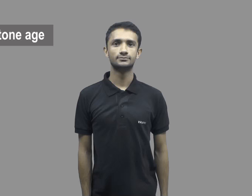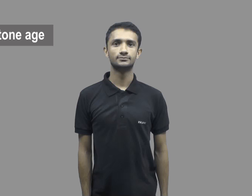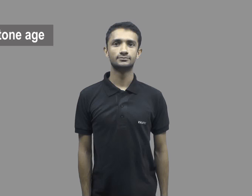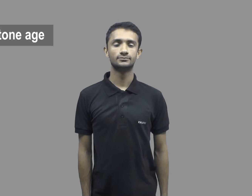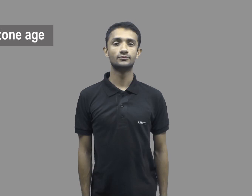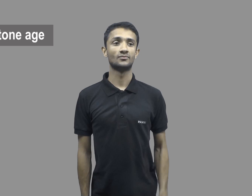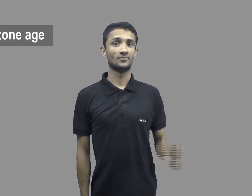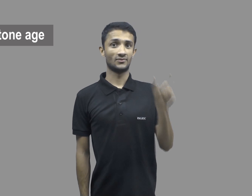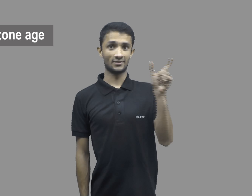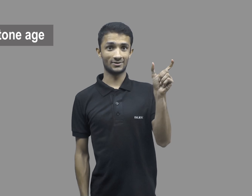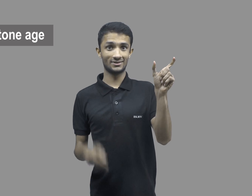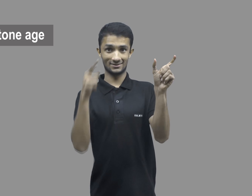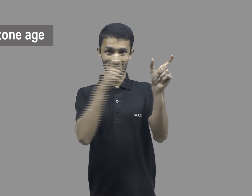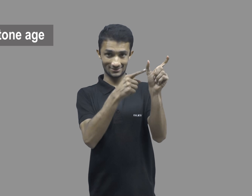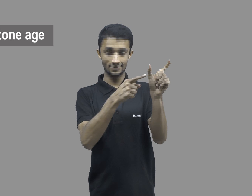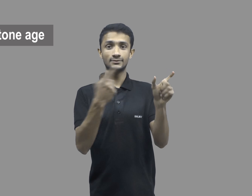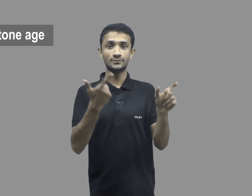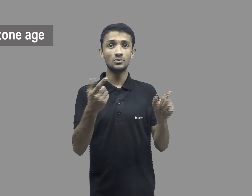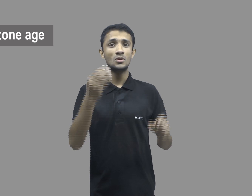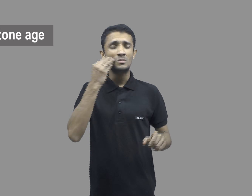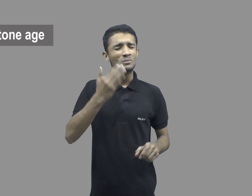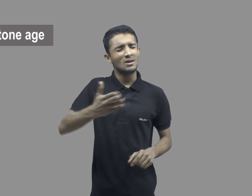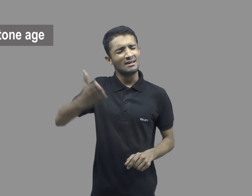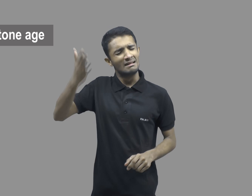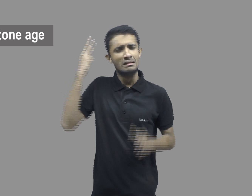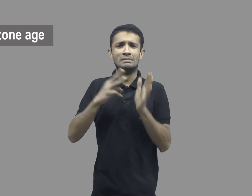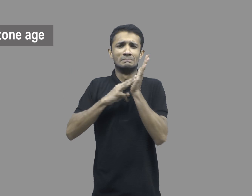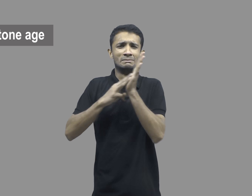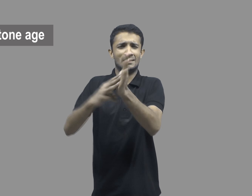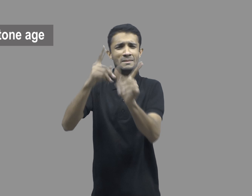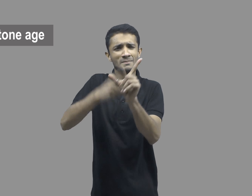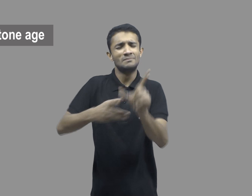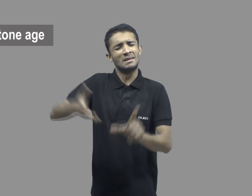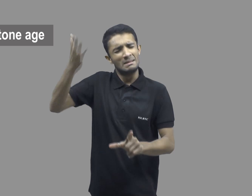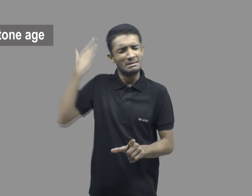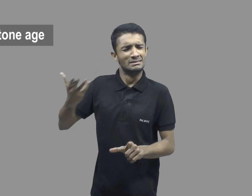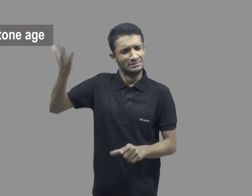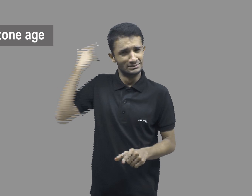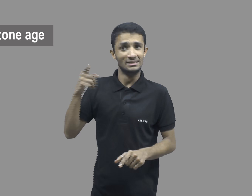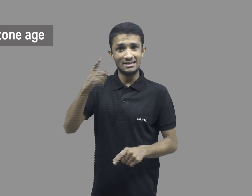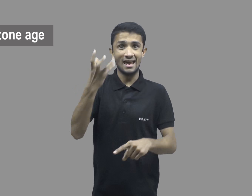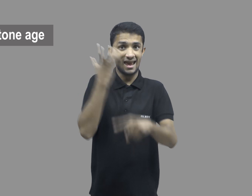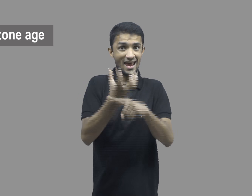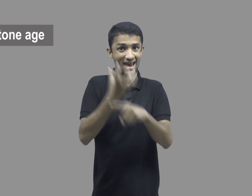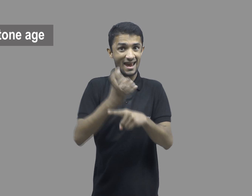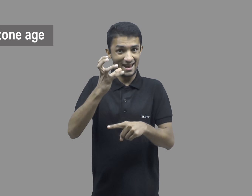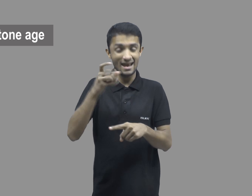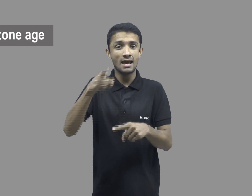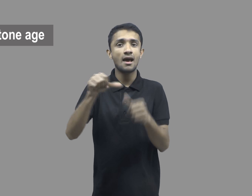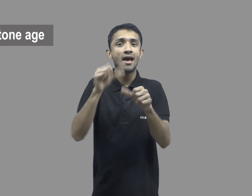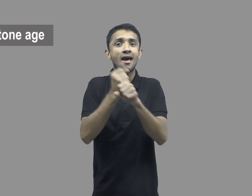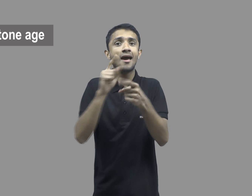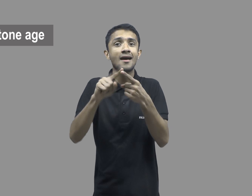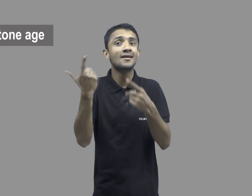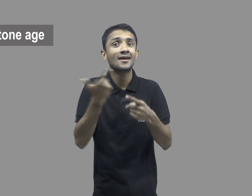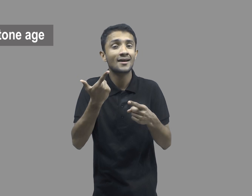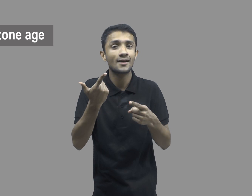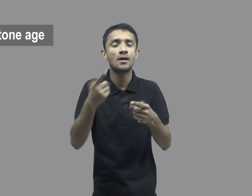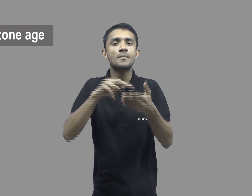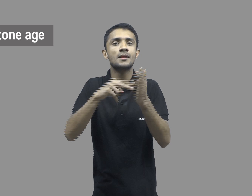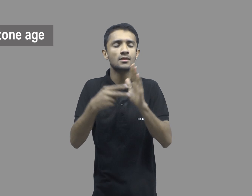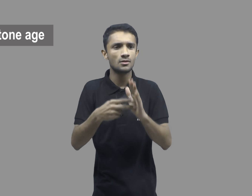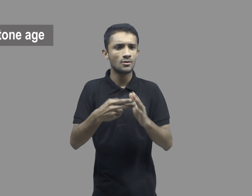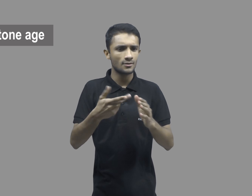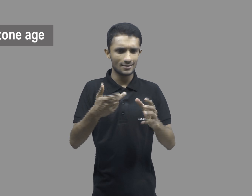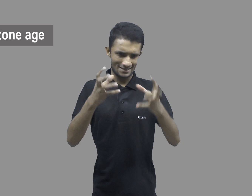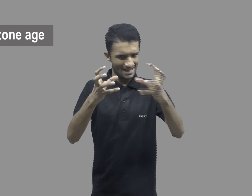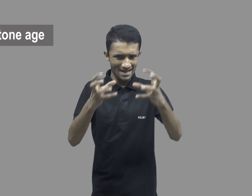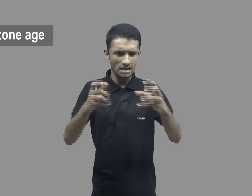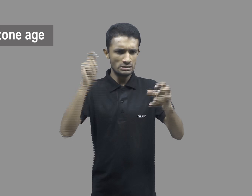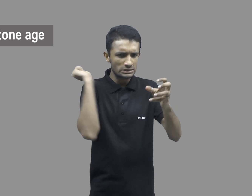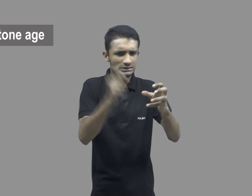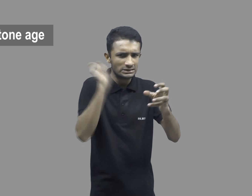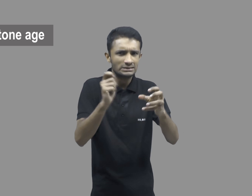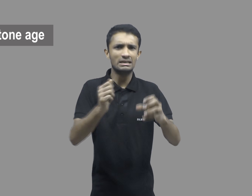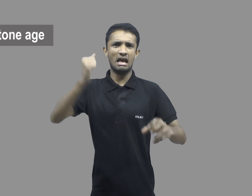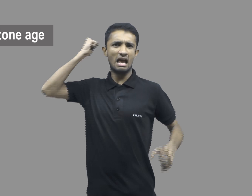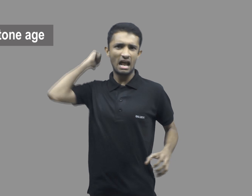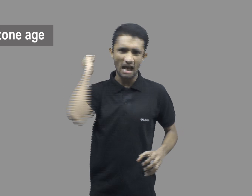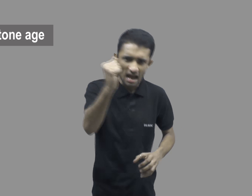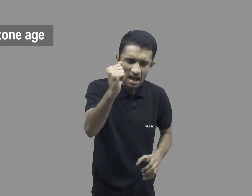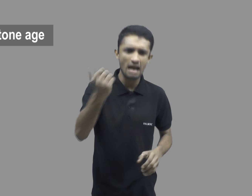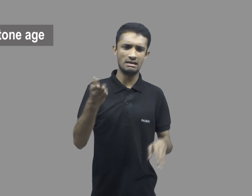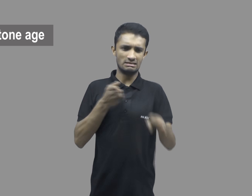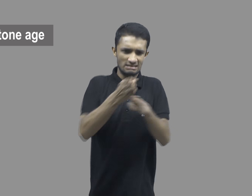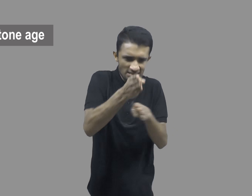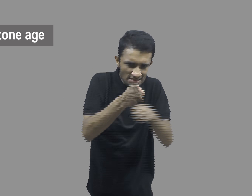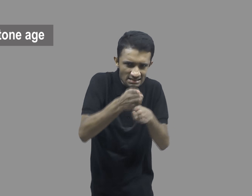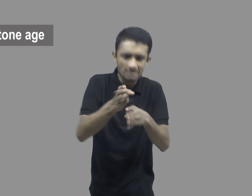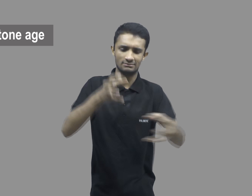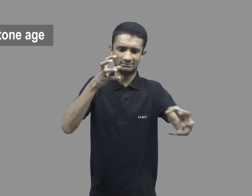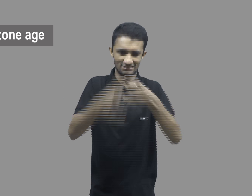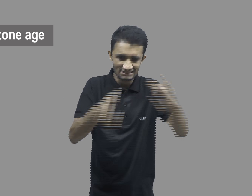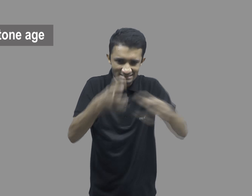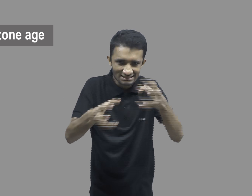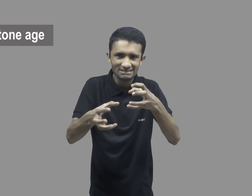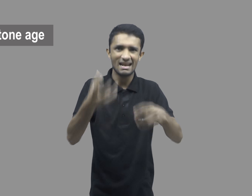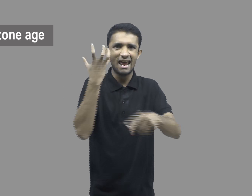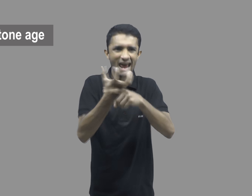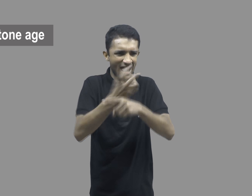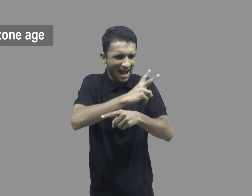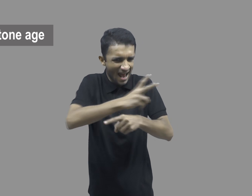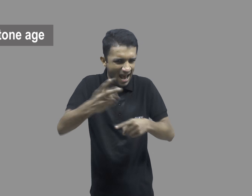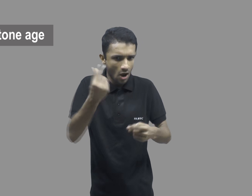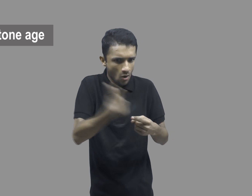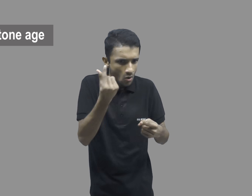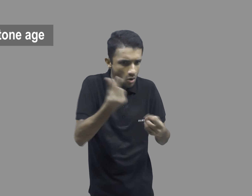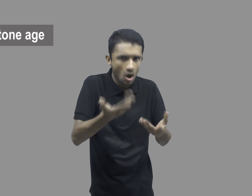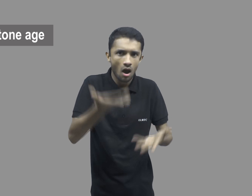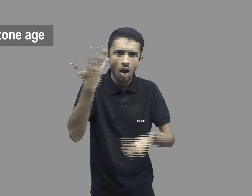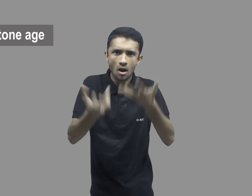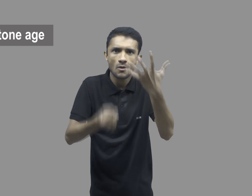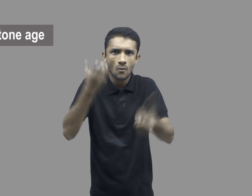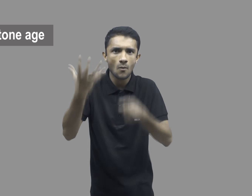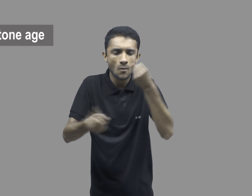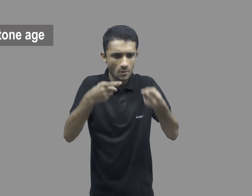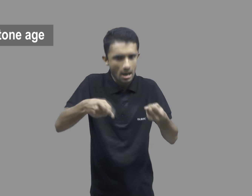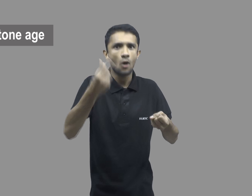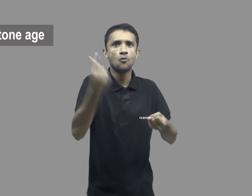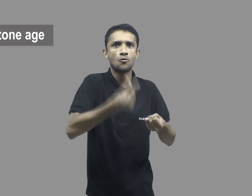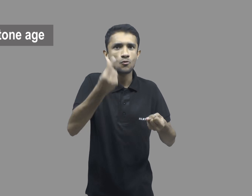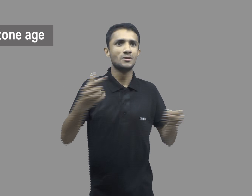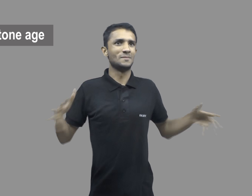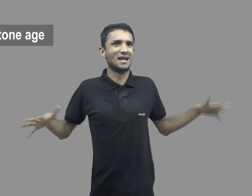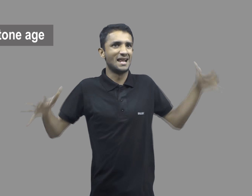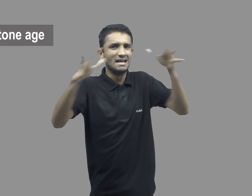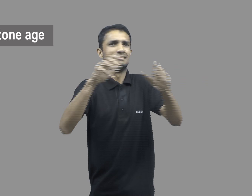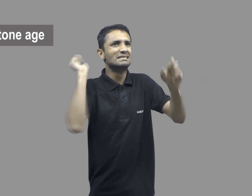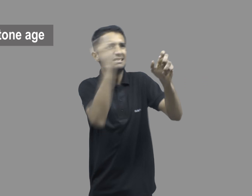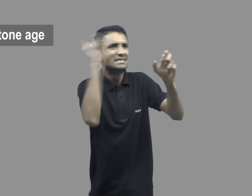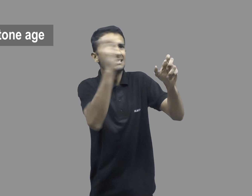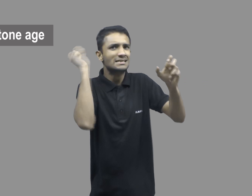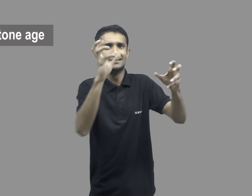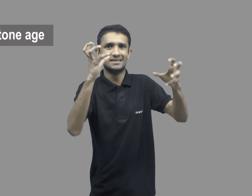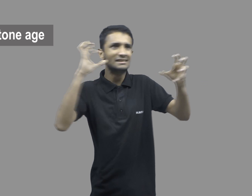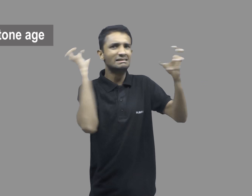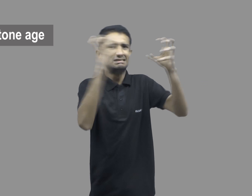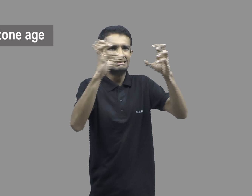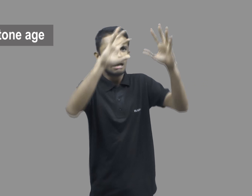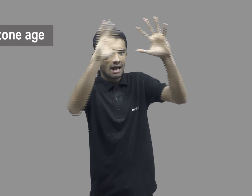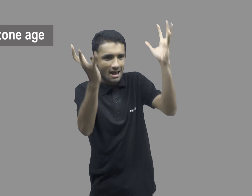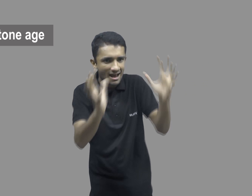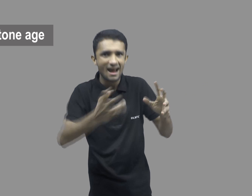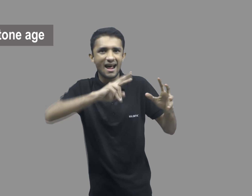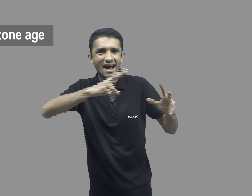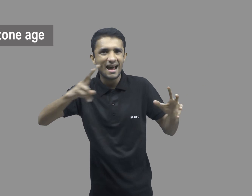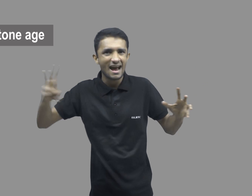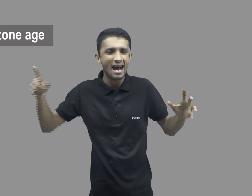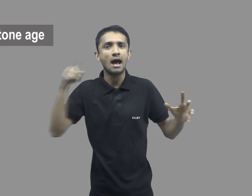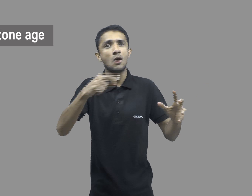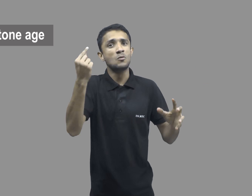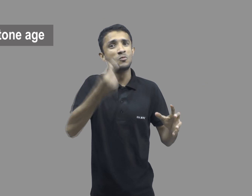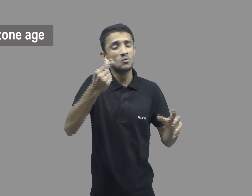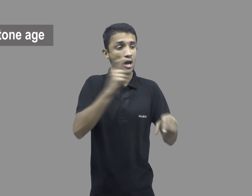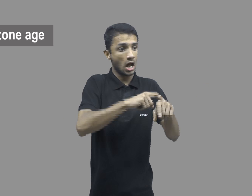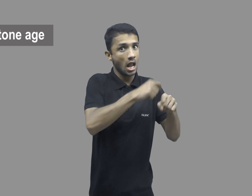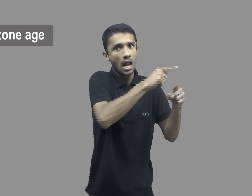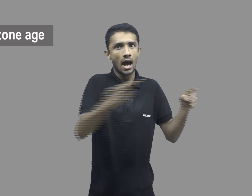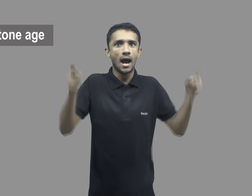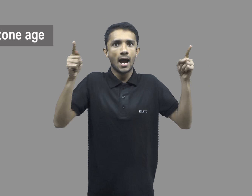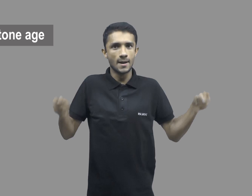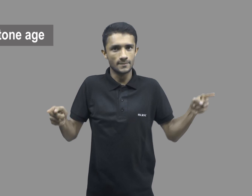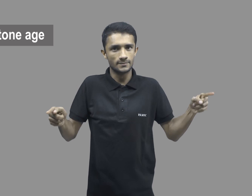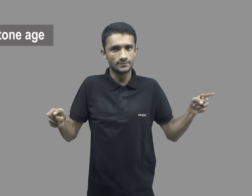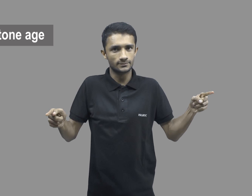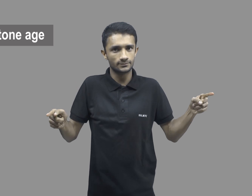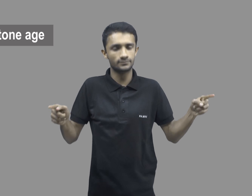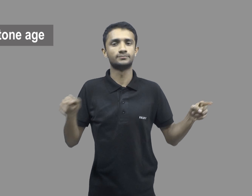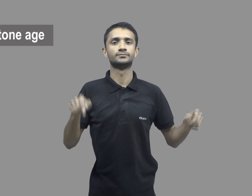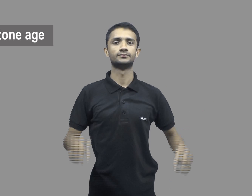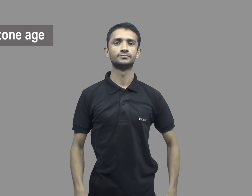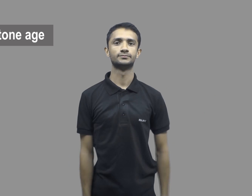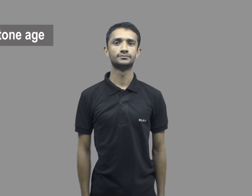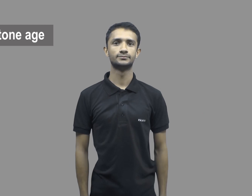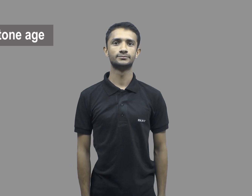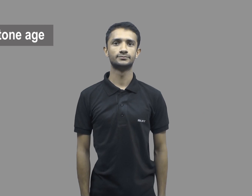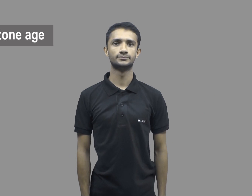Stone Age